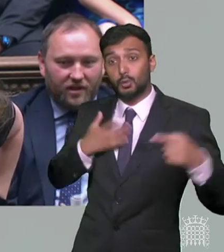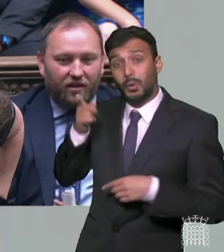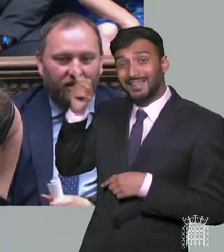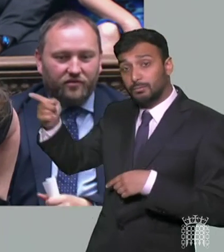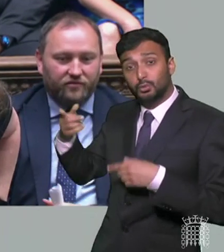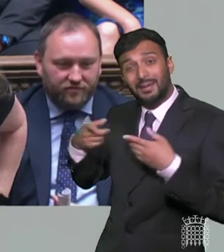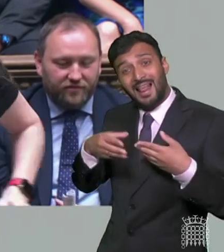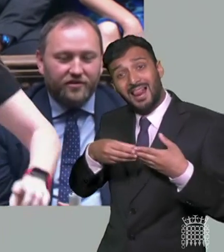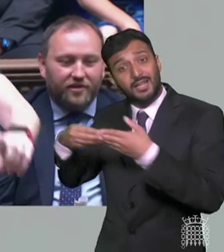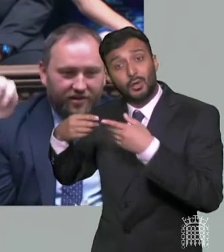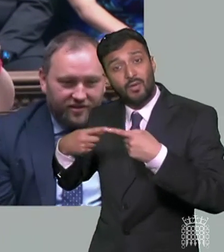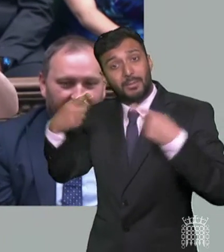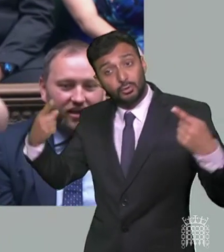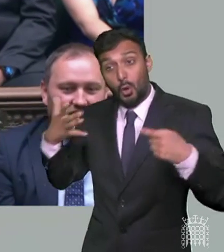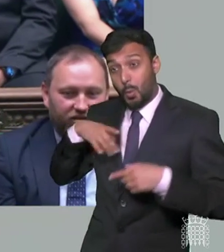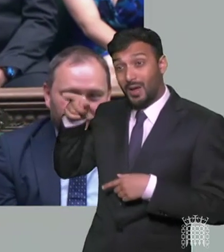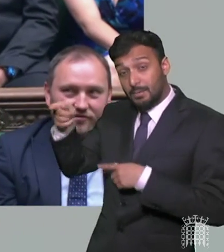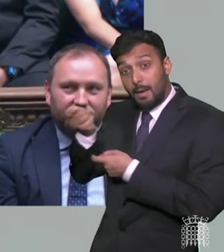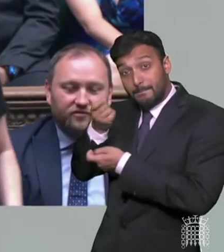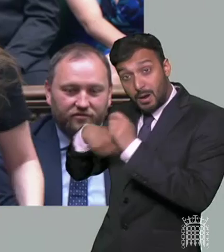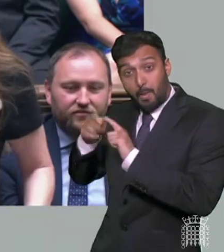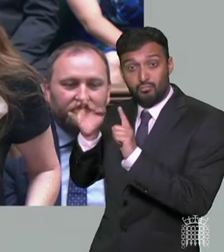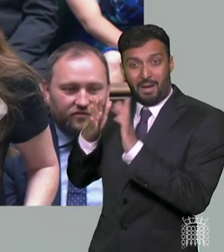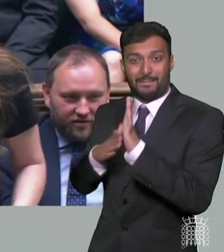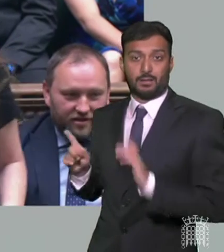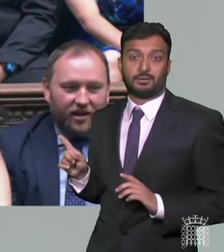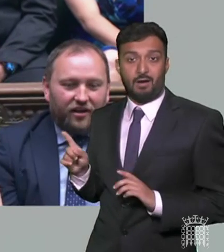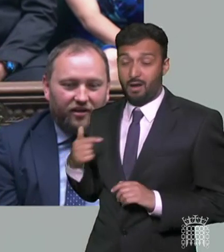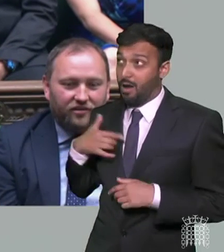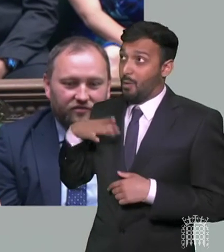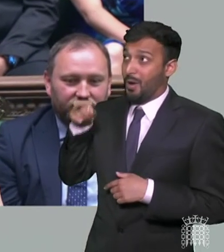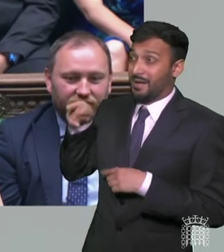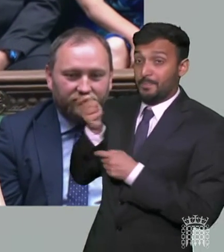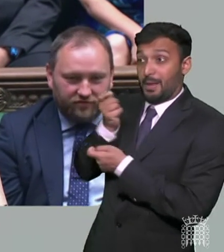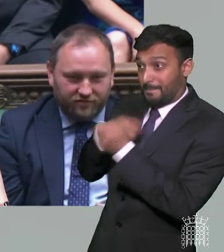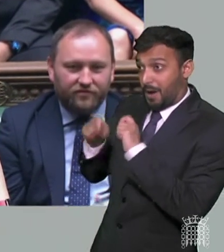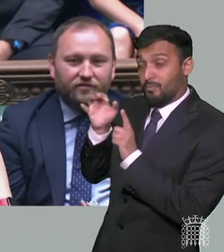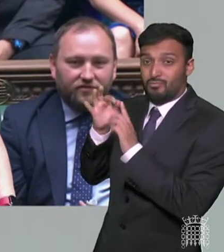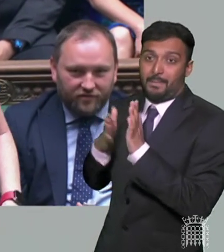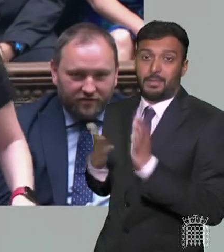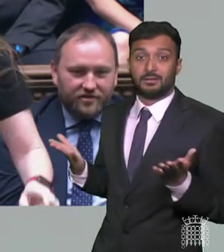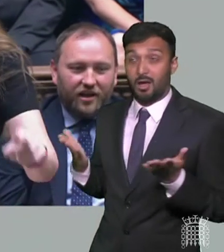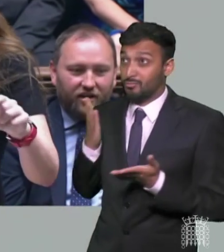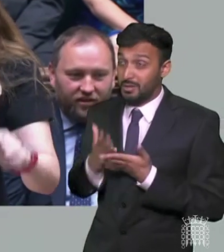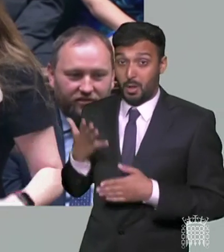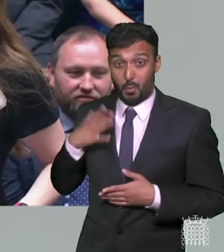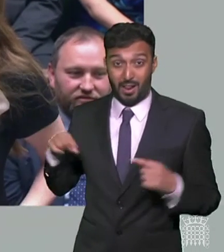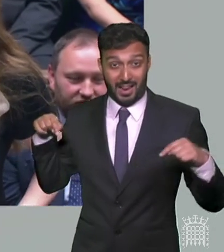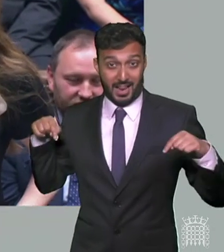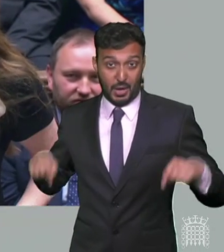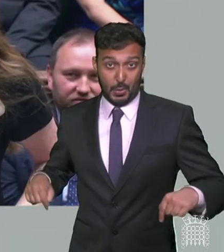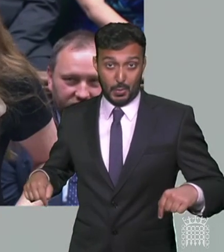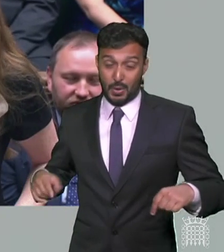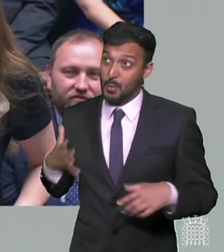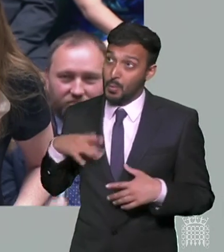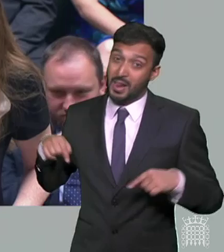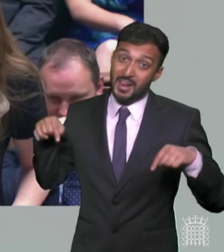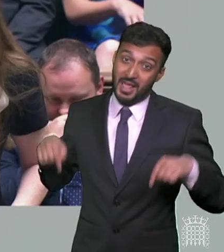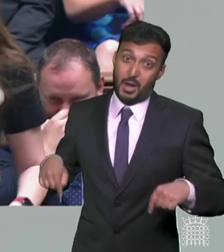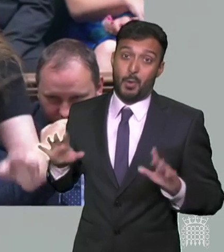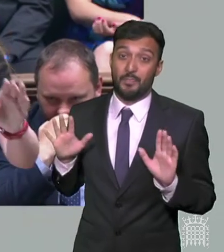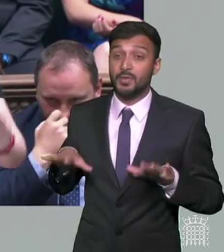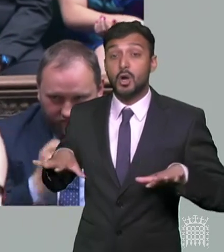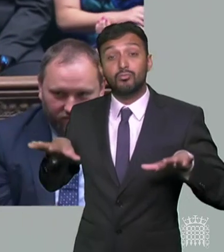Britain cannot stomach this Prime Minister for another eight years.